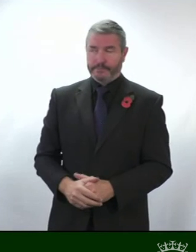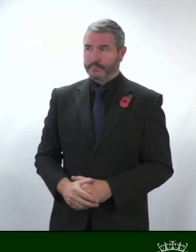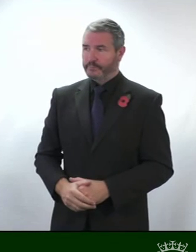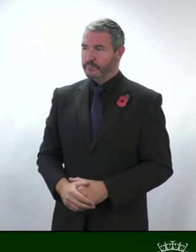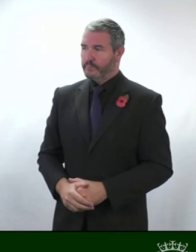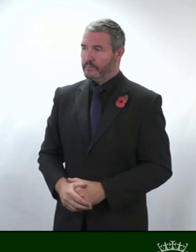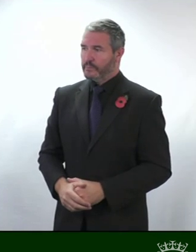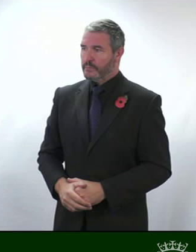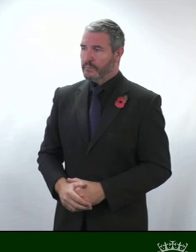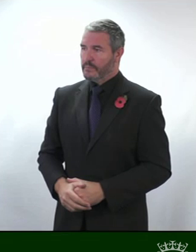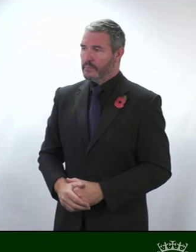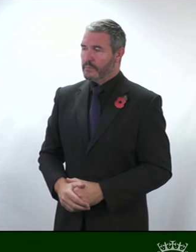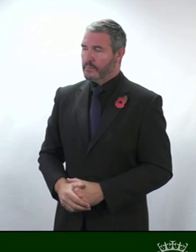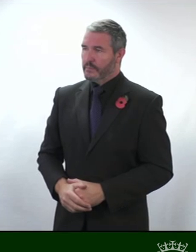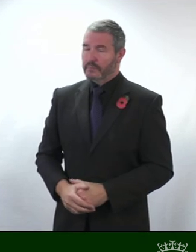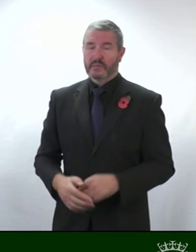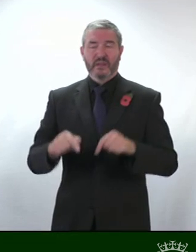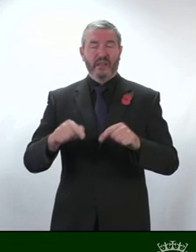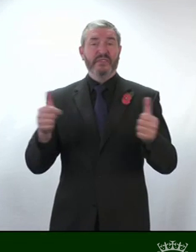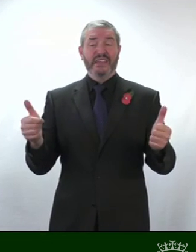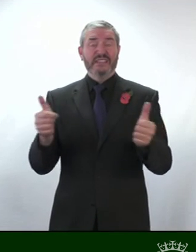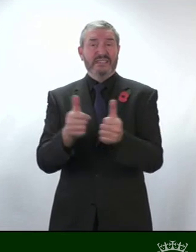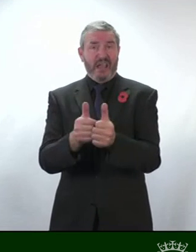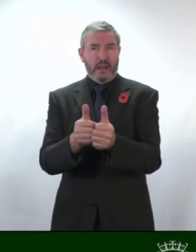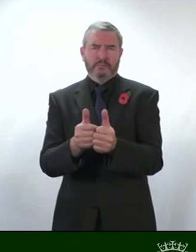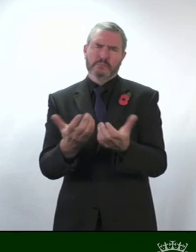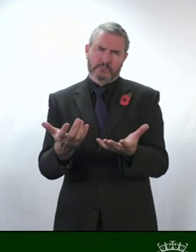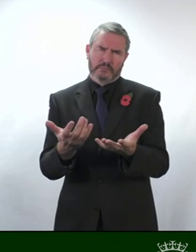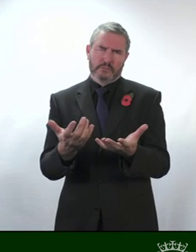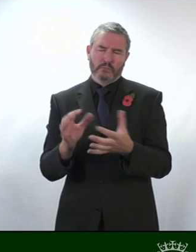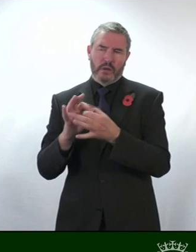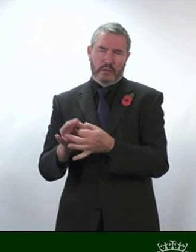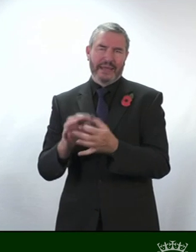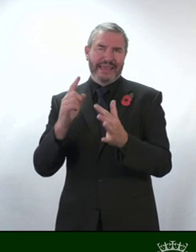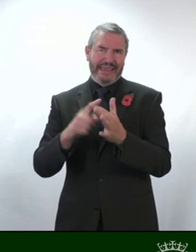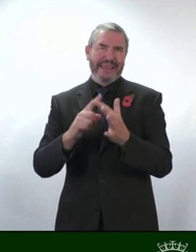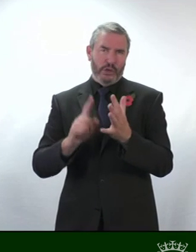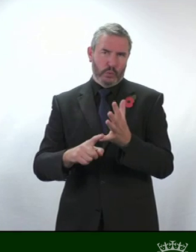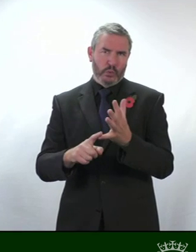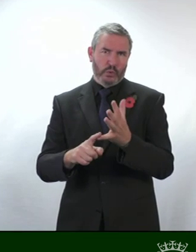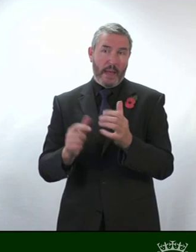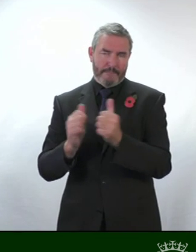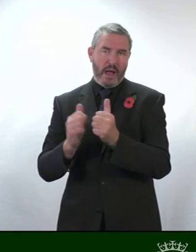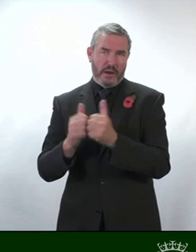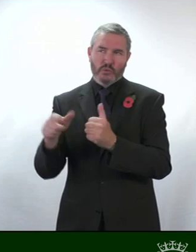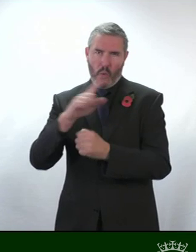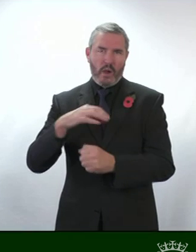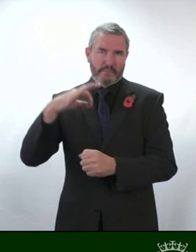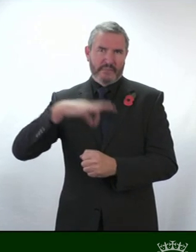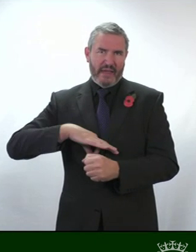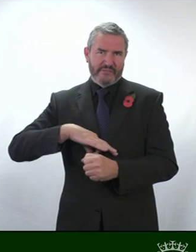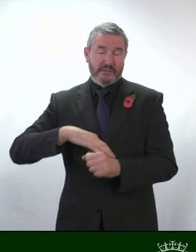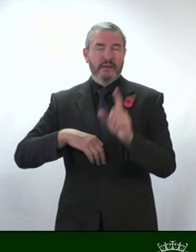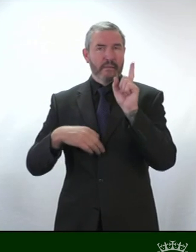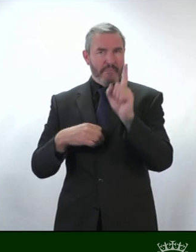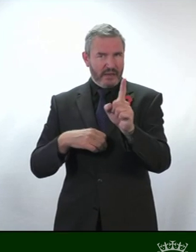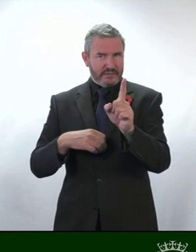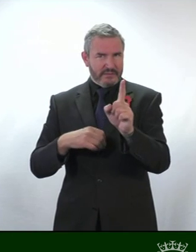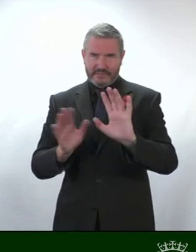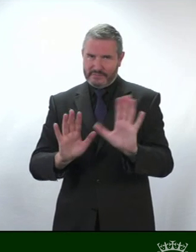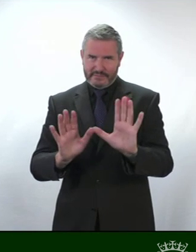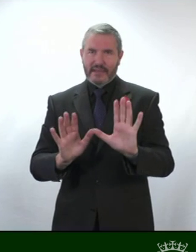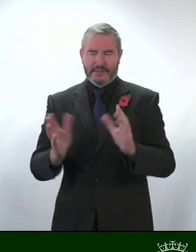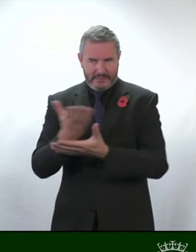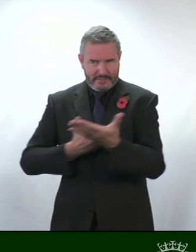I do indeed believe that such a deal would be massively in the interests of our EU friends and partners, as well as anybody else, but that is of course up to them.